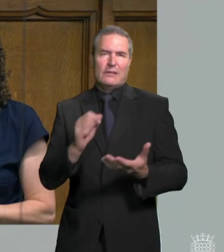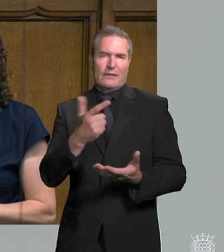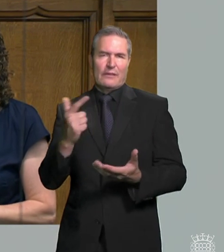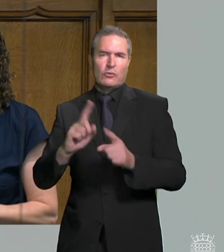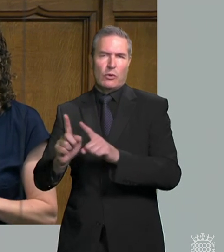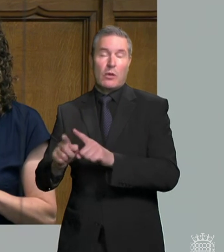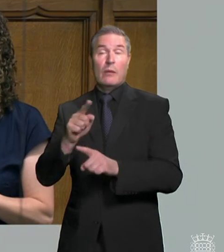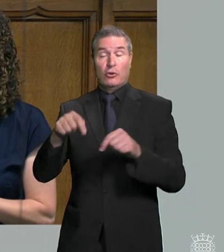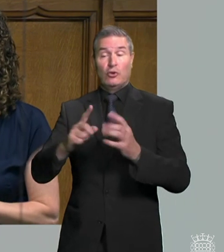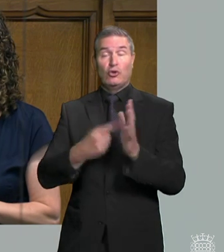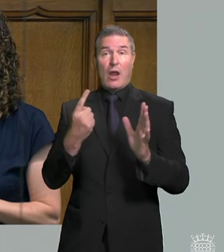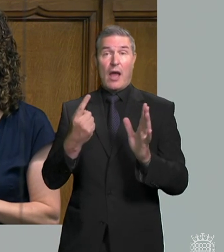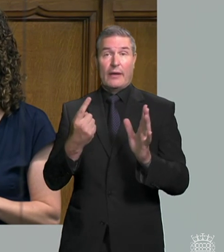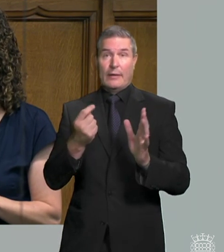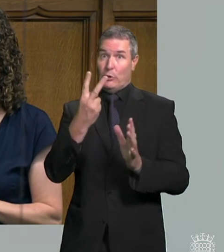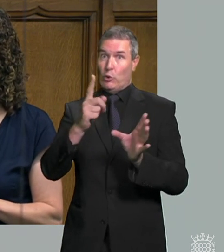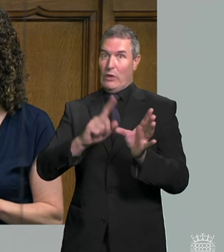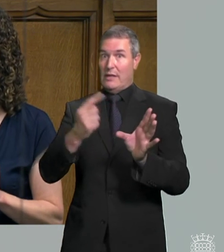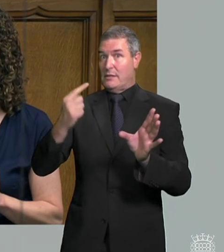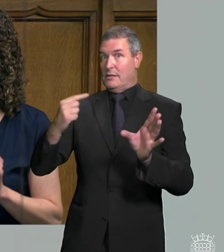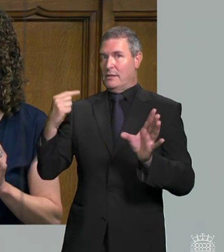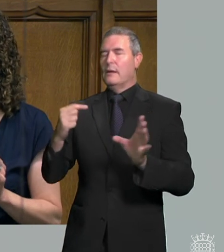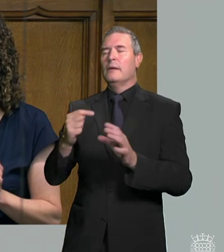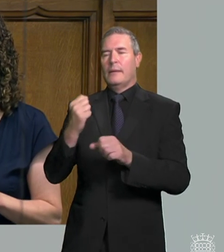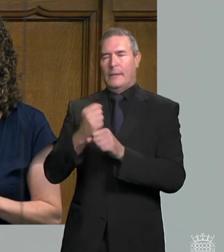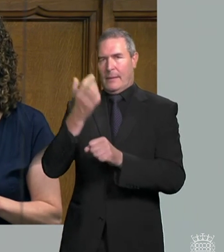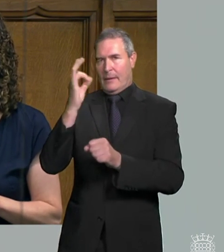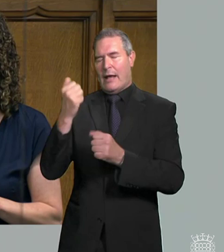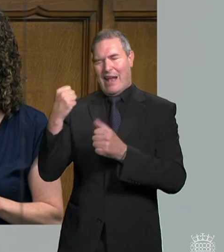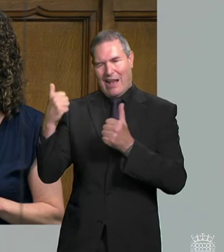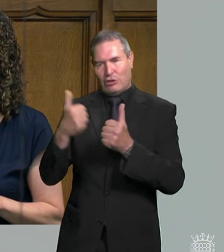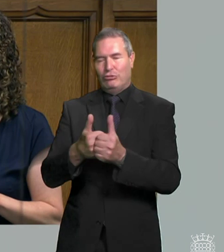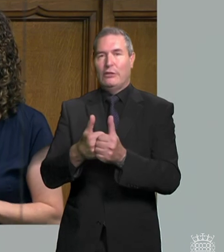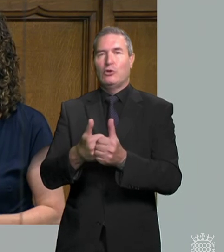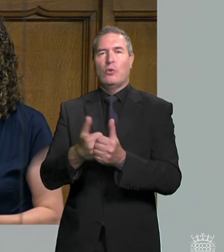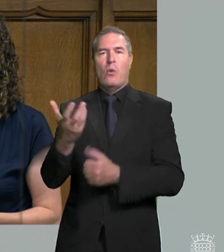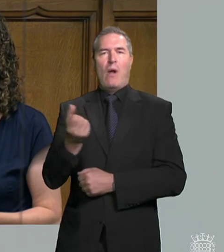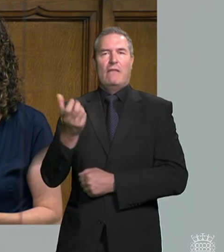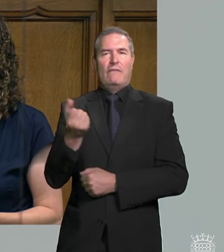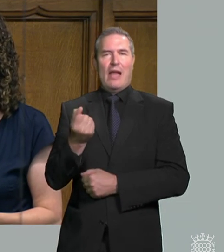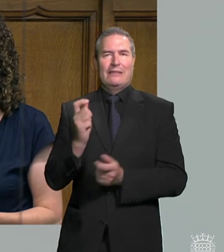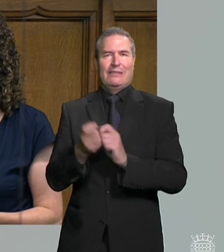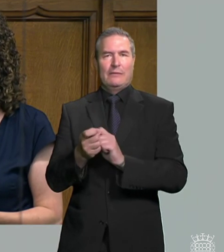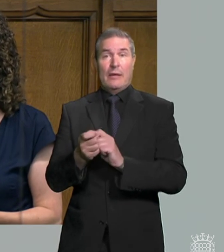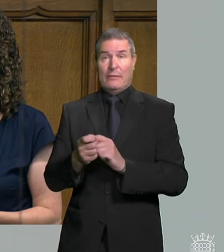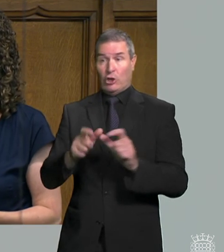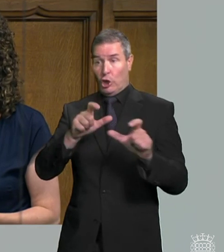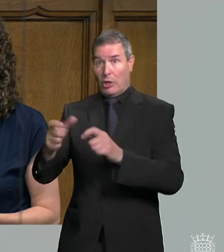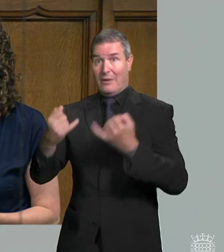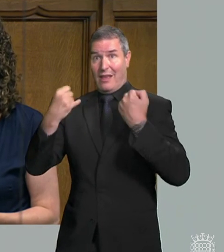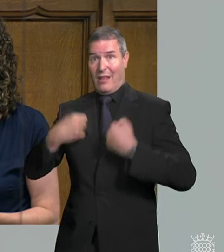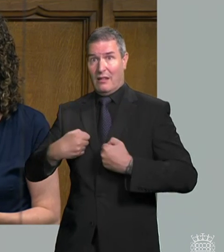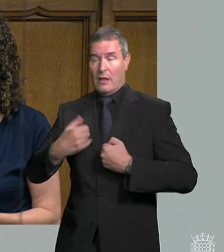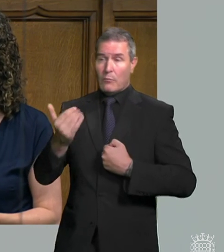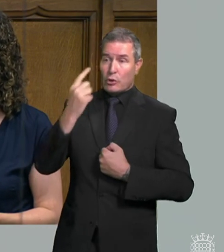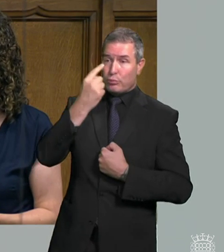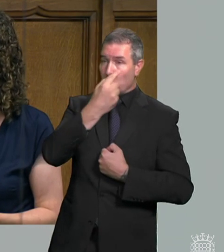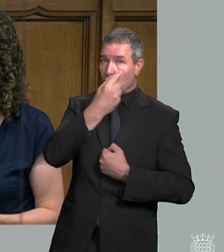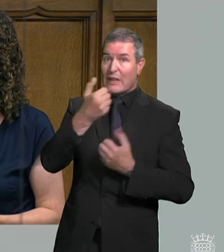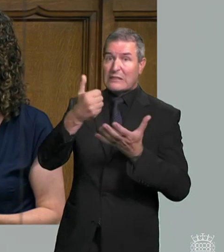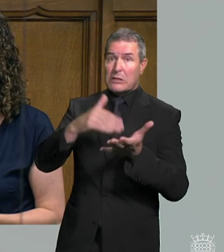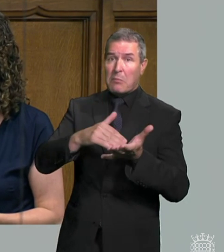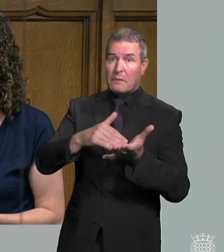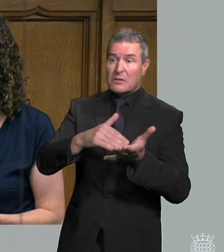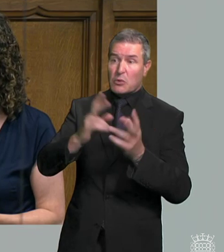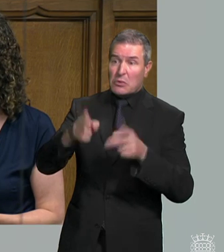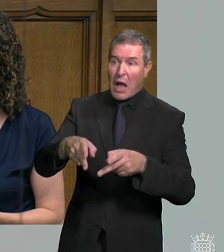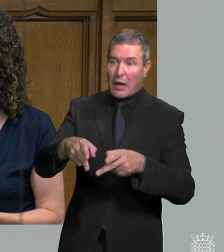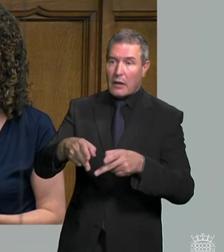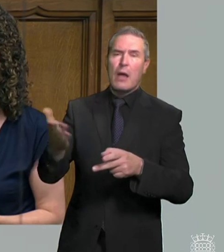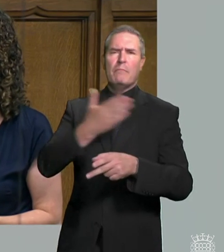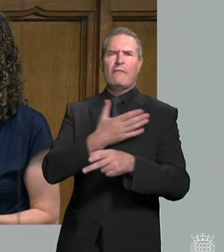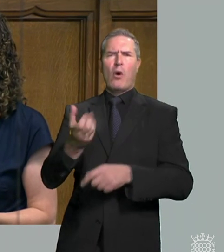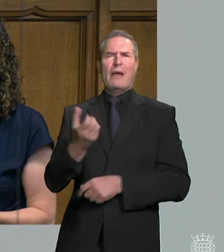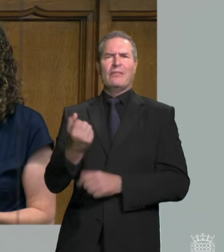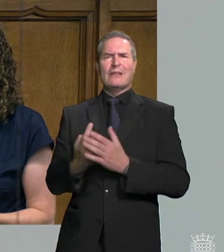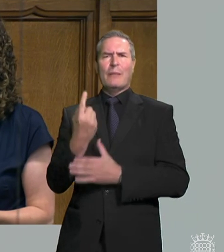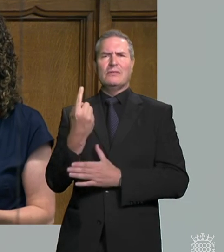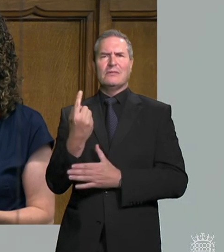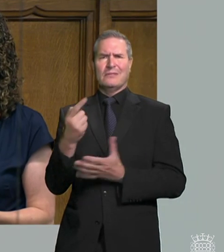This Sunday, 11 July, marks two years since the Government committed to reforming a cruel aspect of the welfare system that forces terminally ill people to prove that they have six months or less to live before they are granted fast access to benefits.